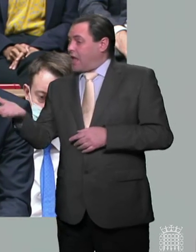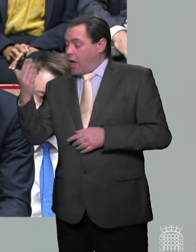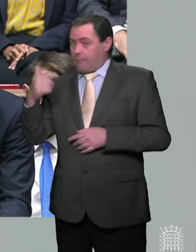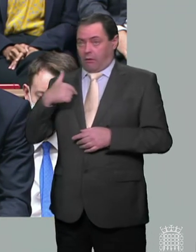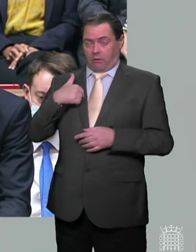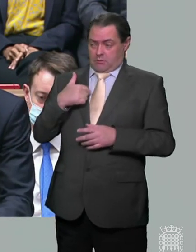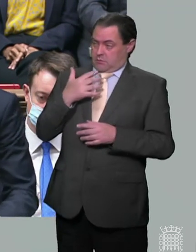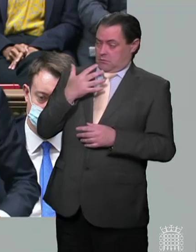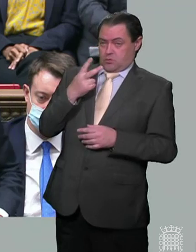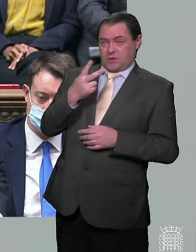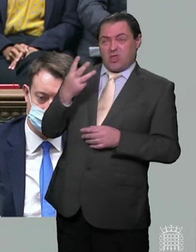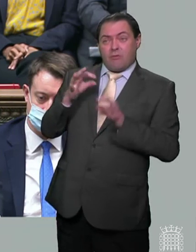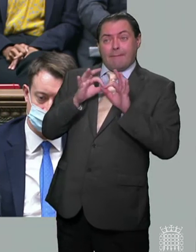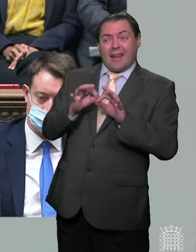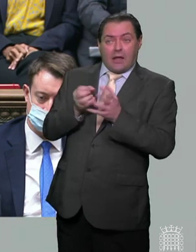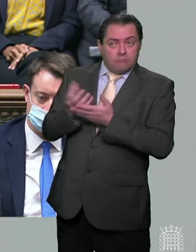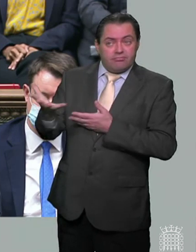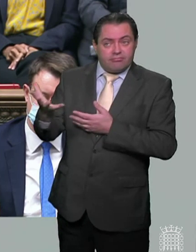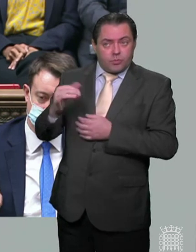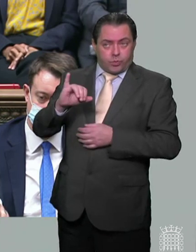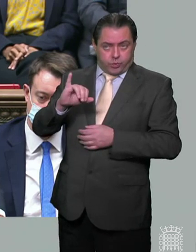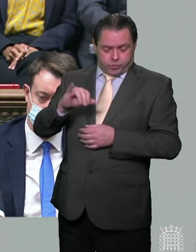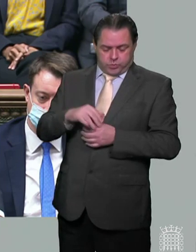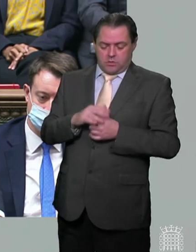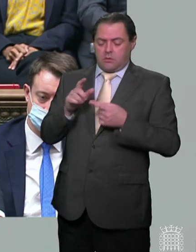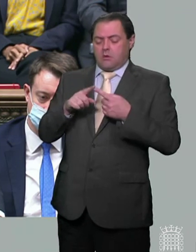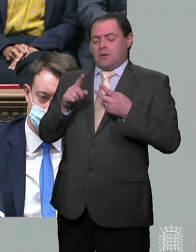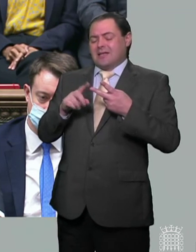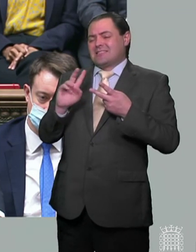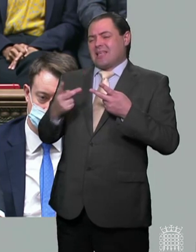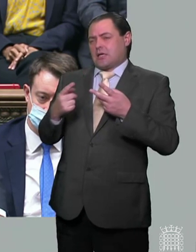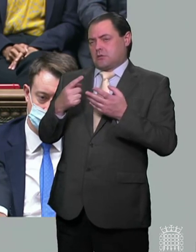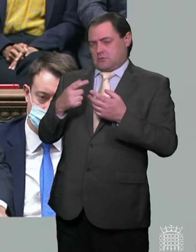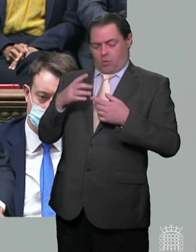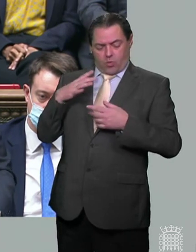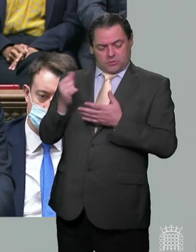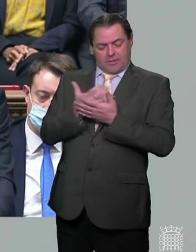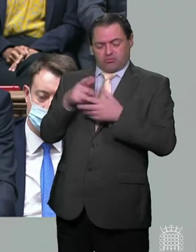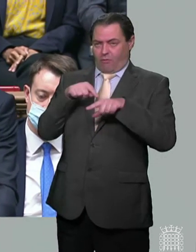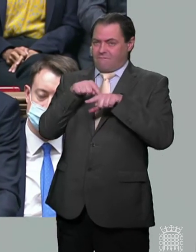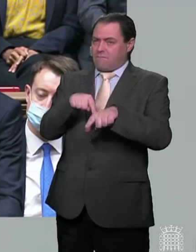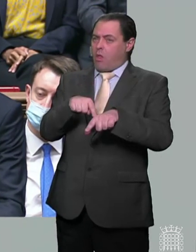My second judgment today is to continue to support working families.